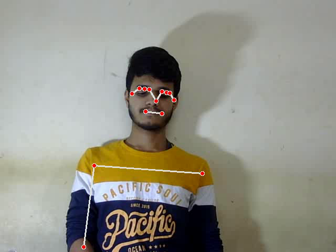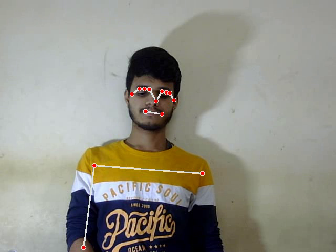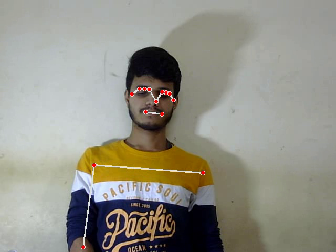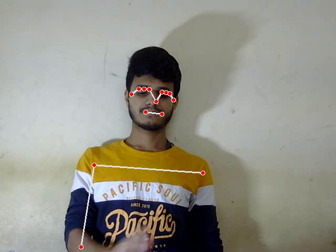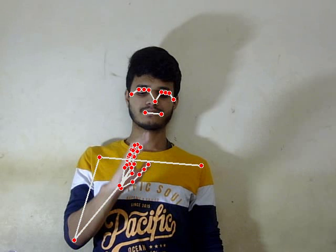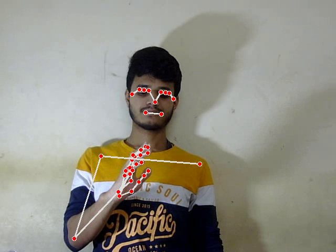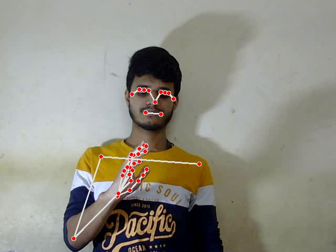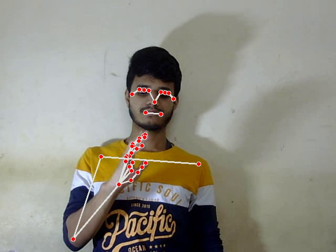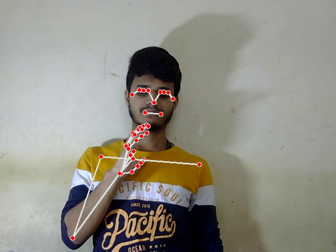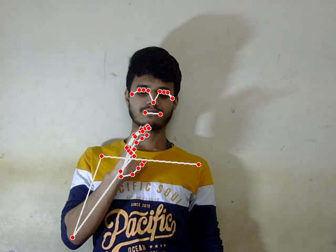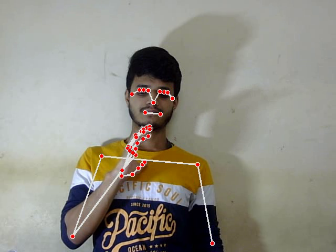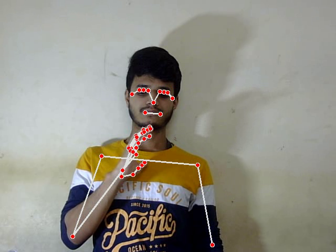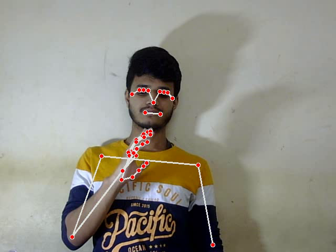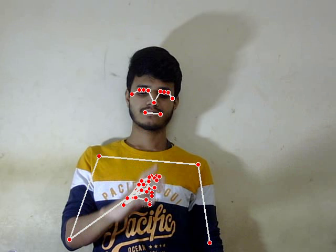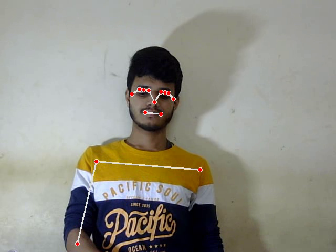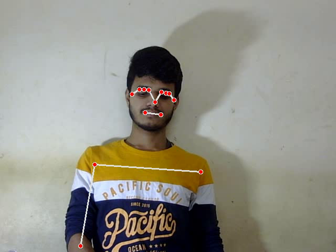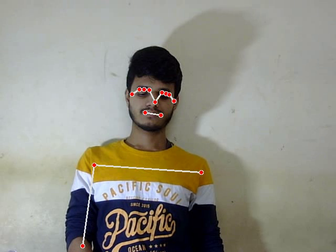fine